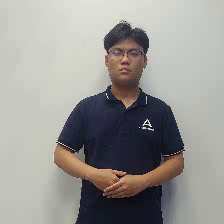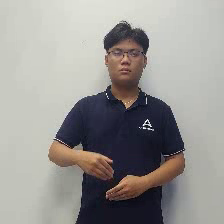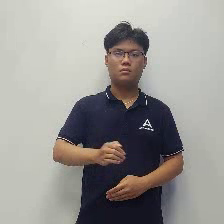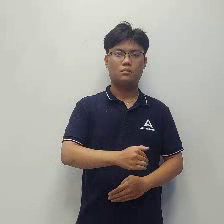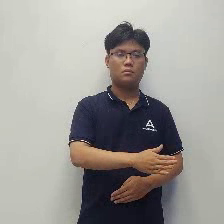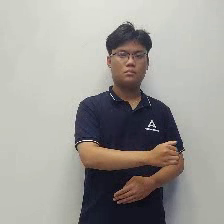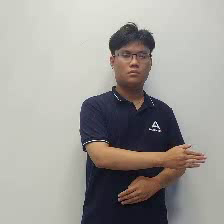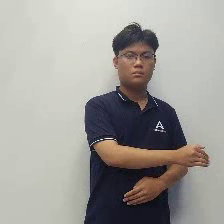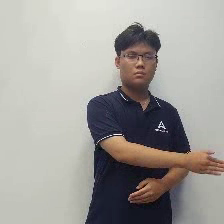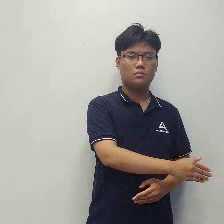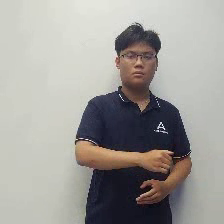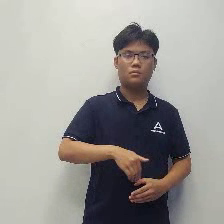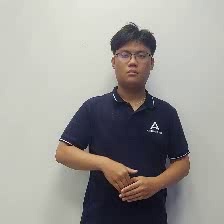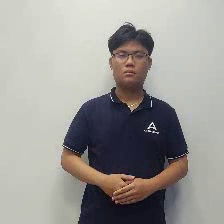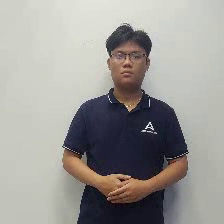Cá